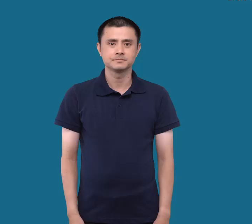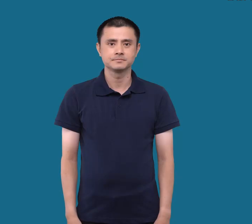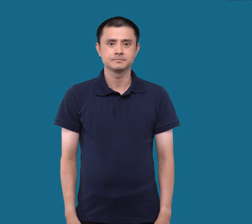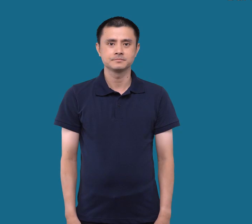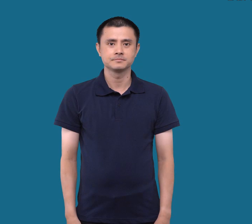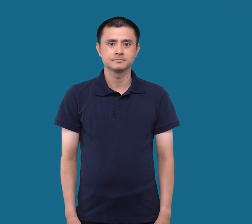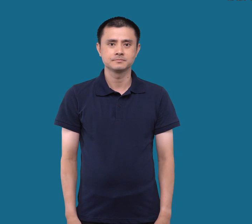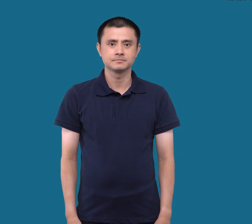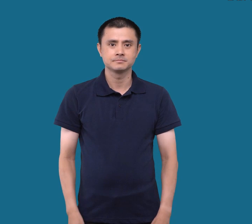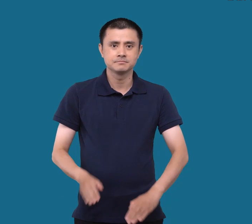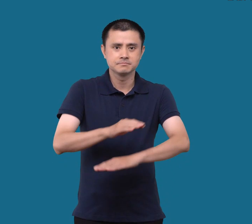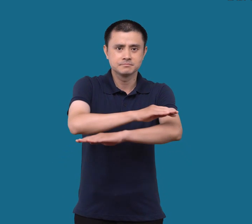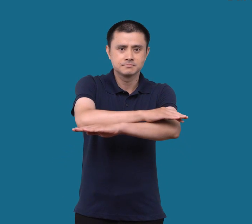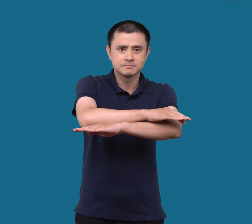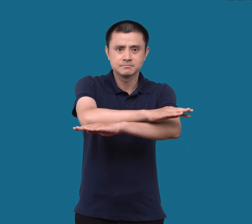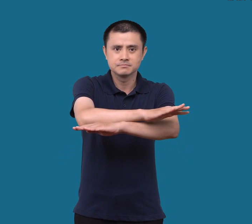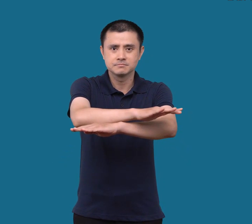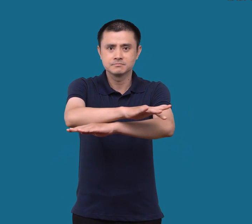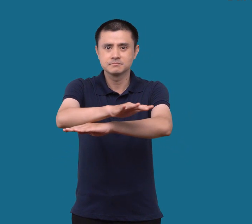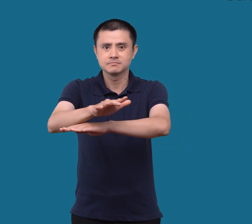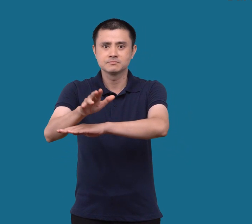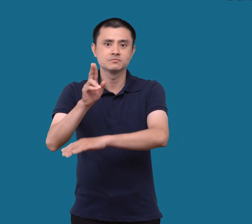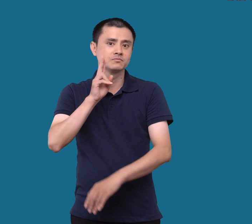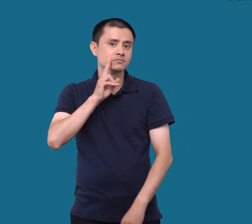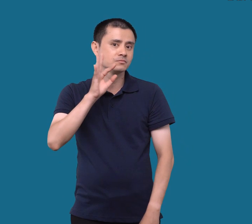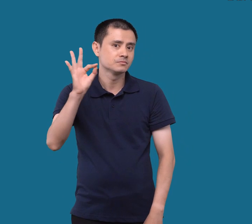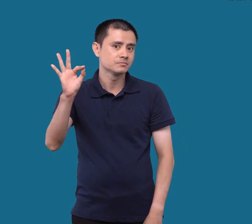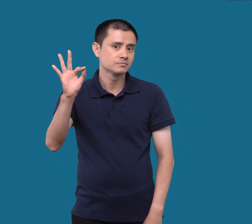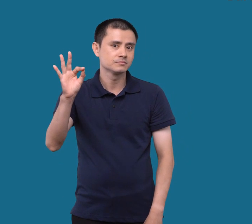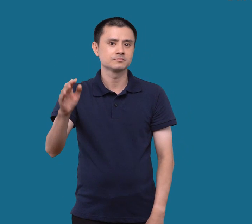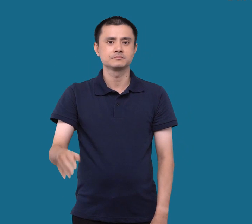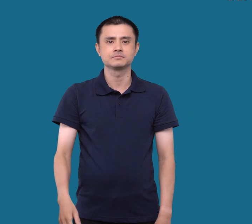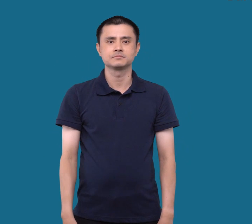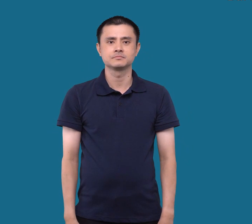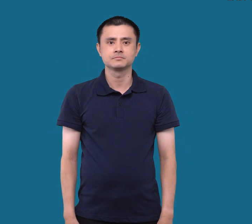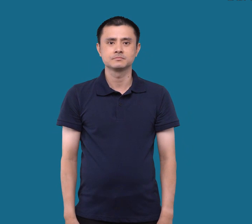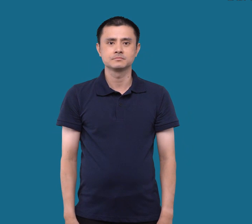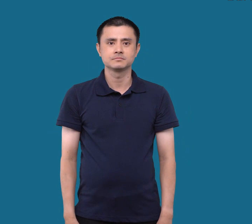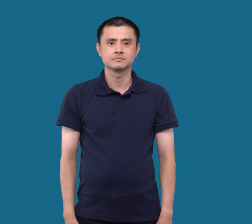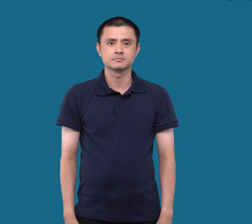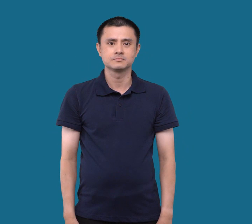Bãi biển Vũng Tàu